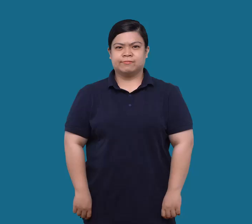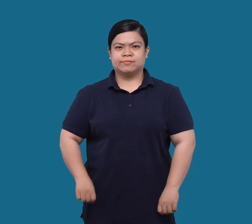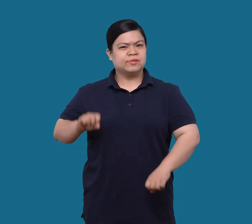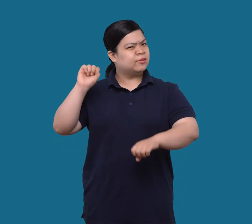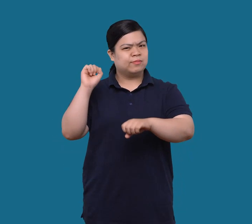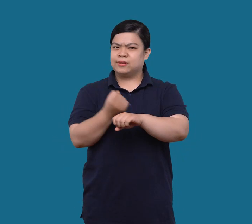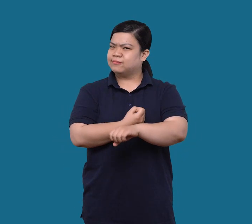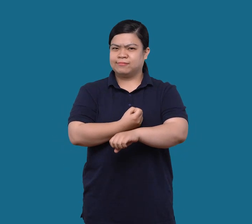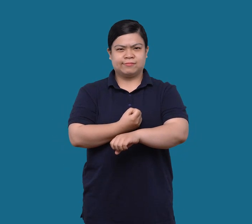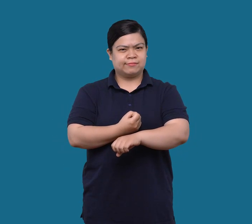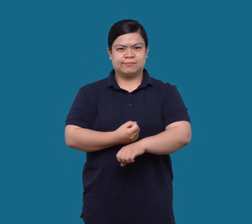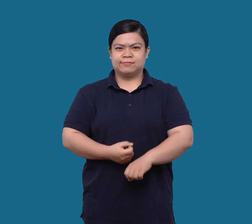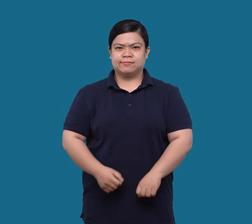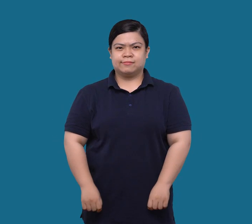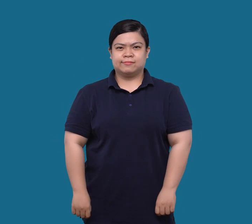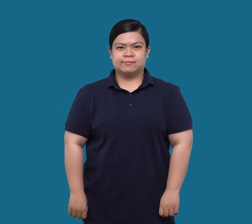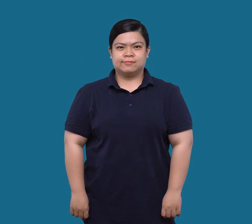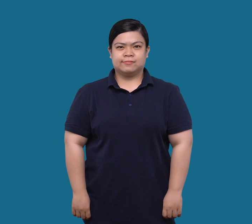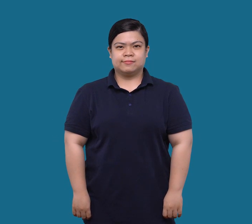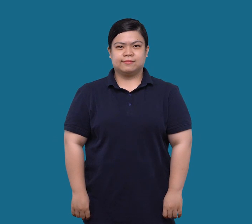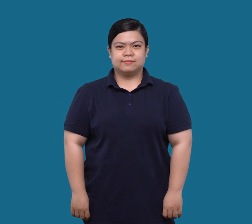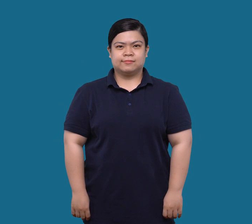không nên